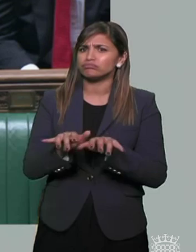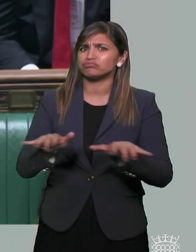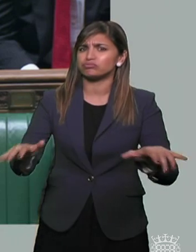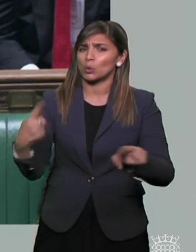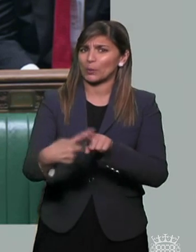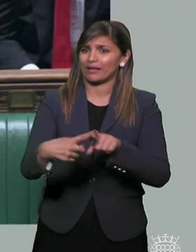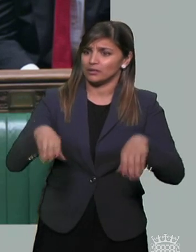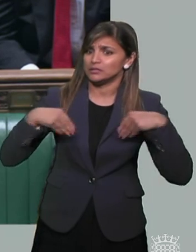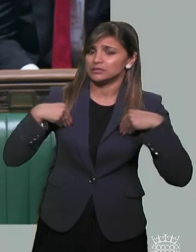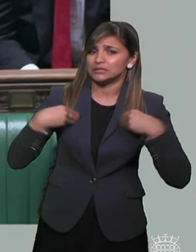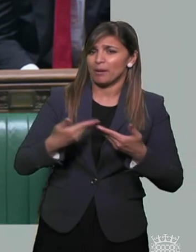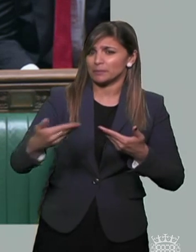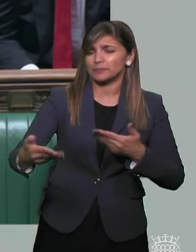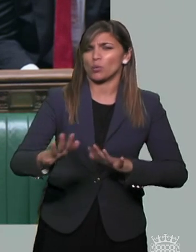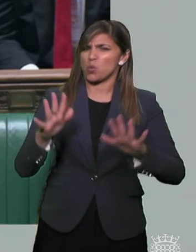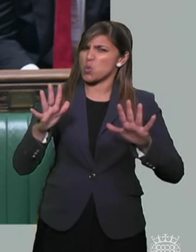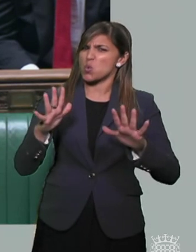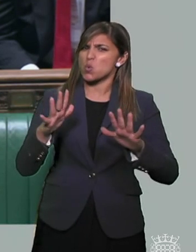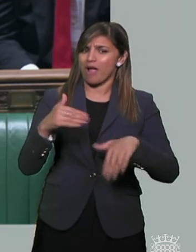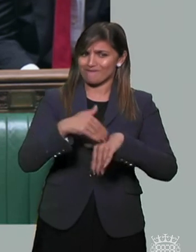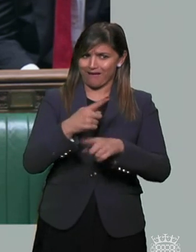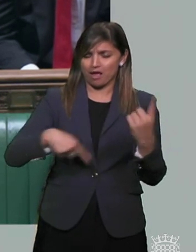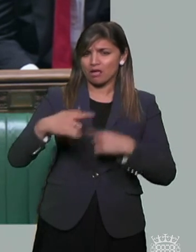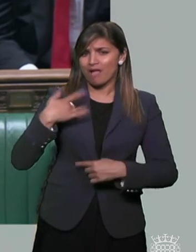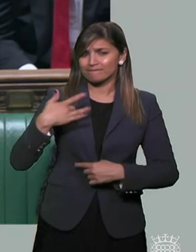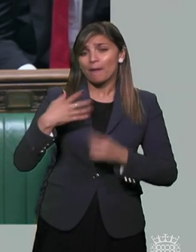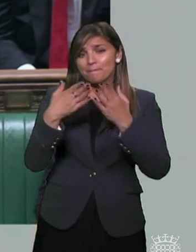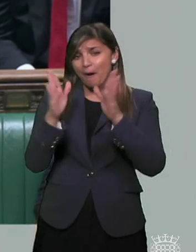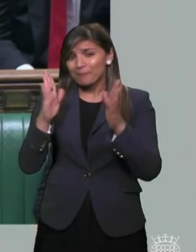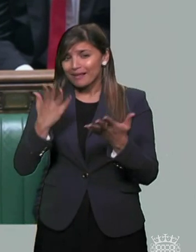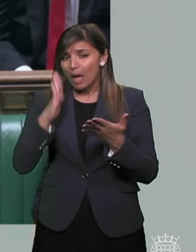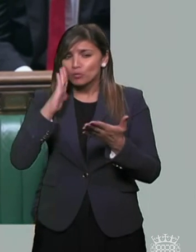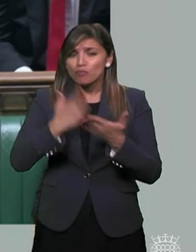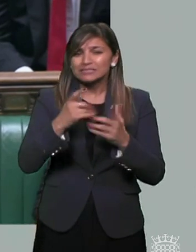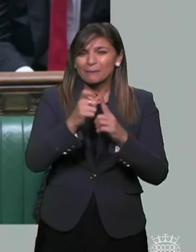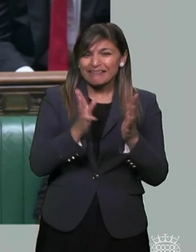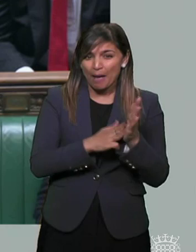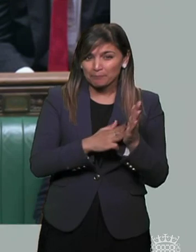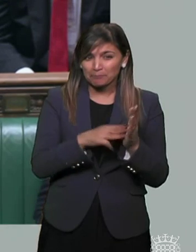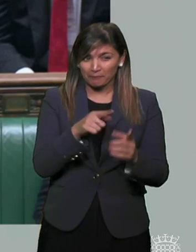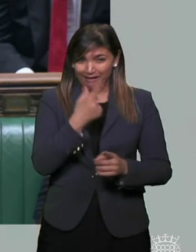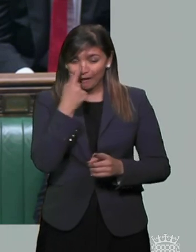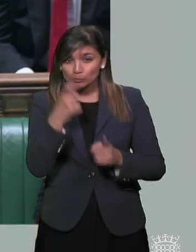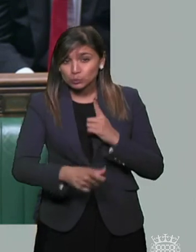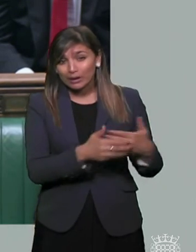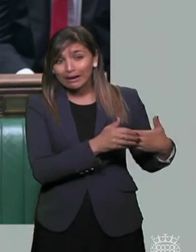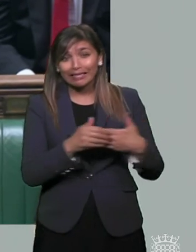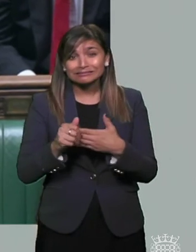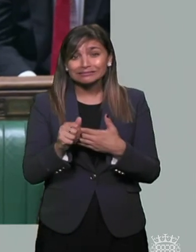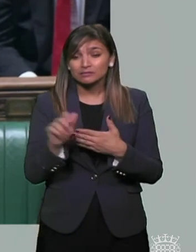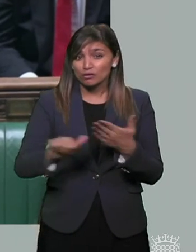The British public are looking for a Prime Minister with the trust and the authority to lead Britain through the crisis.